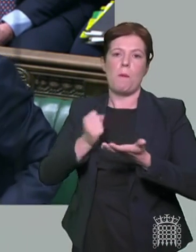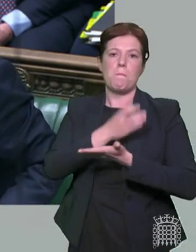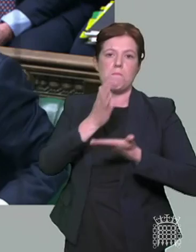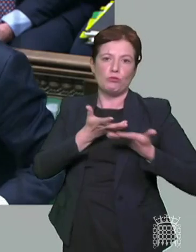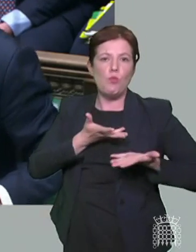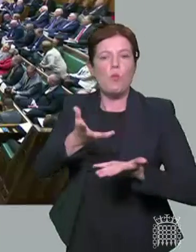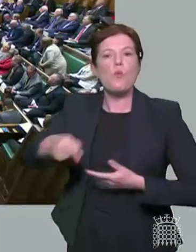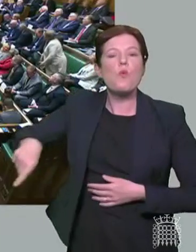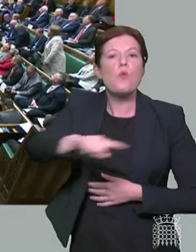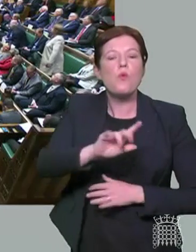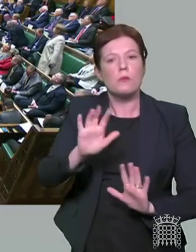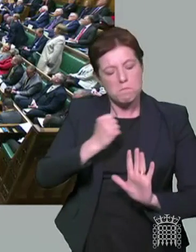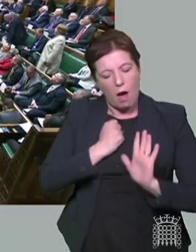That is my priority.